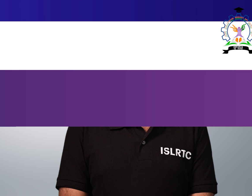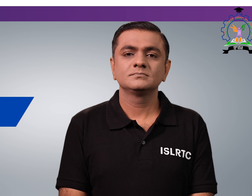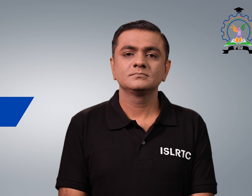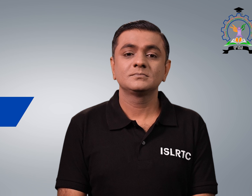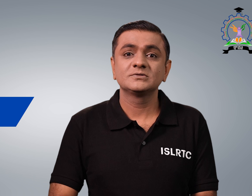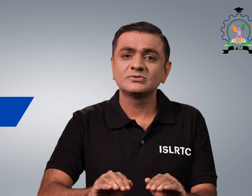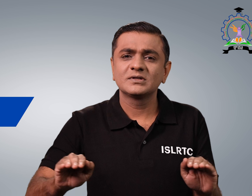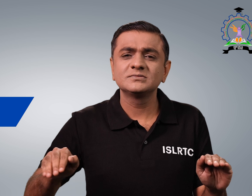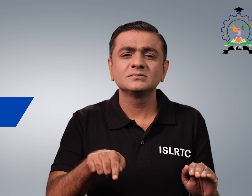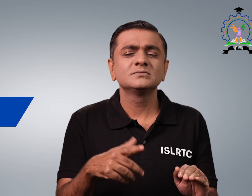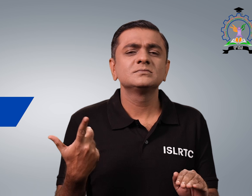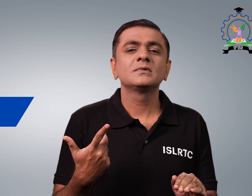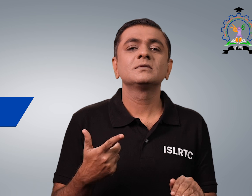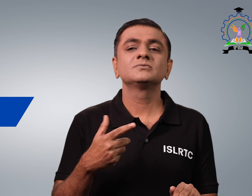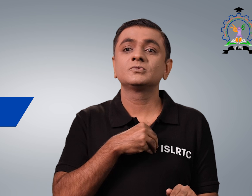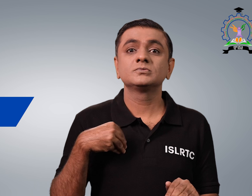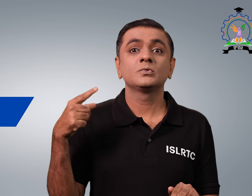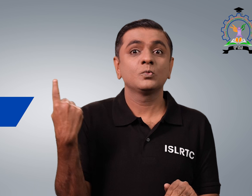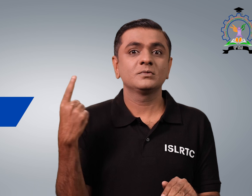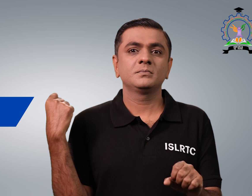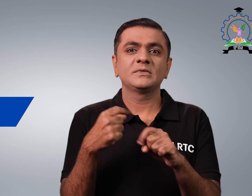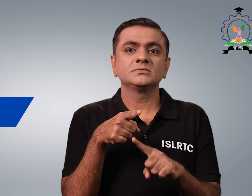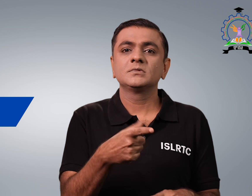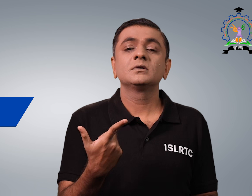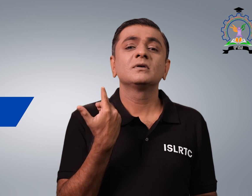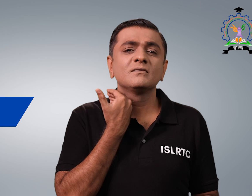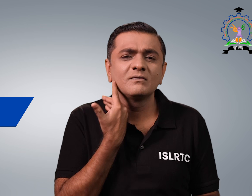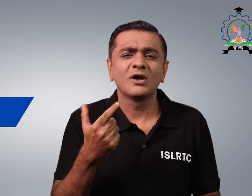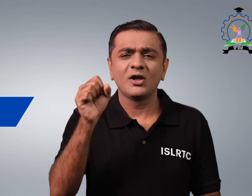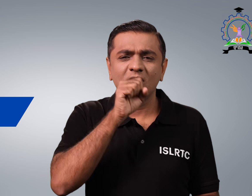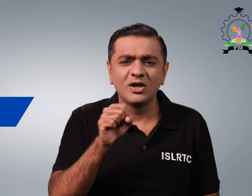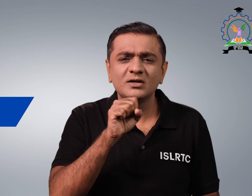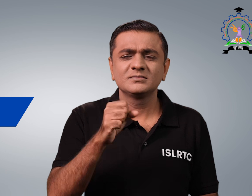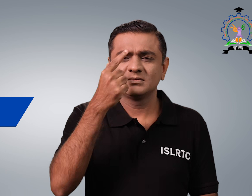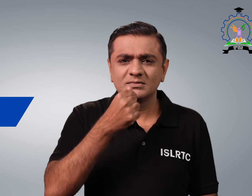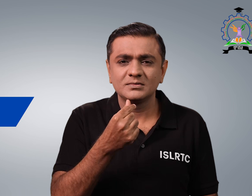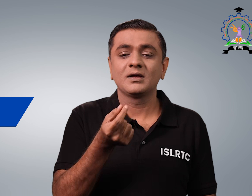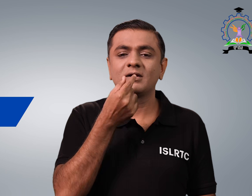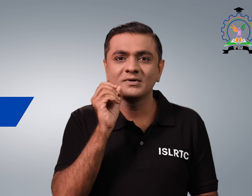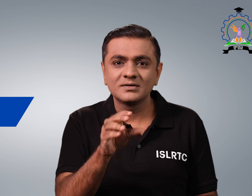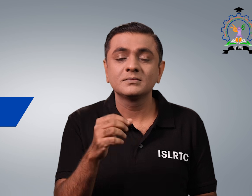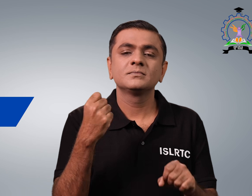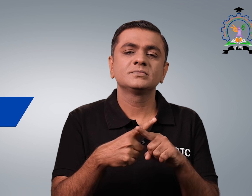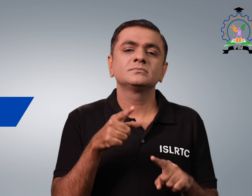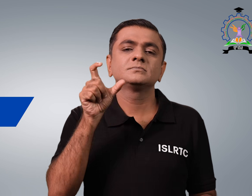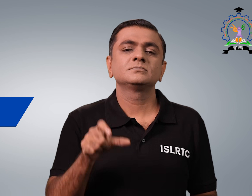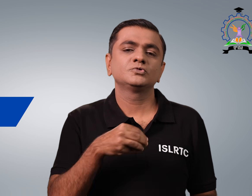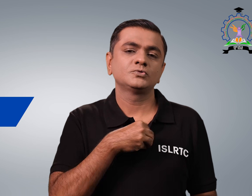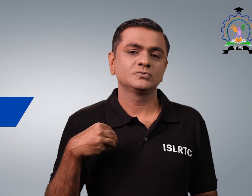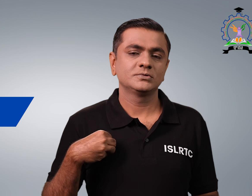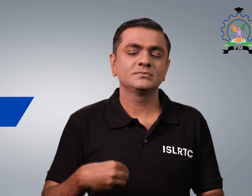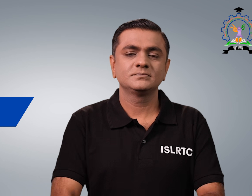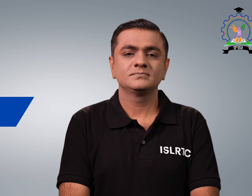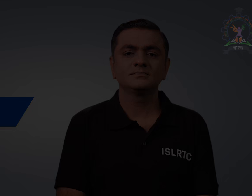Pediatrician is a doctor who specializes in the health and illnesses of children.